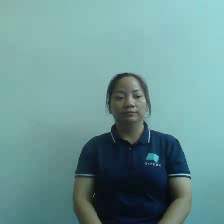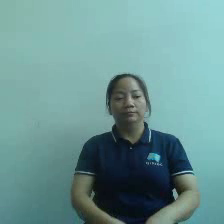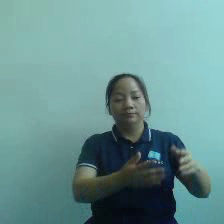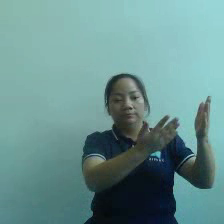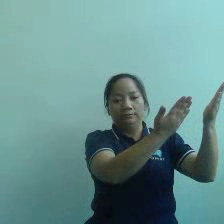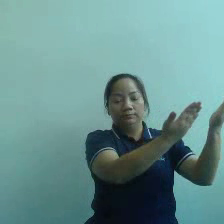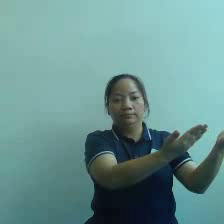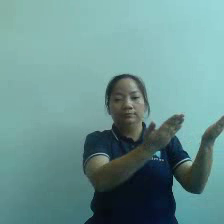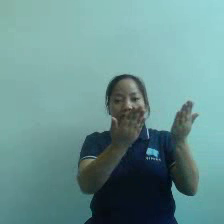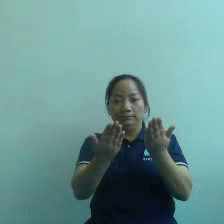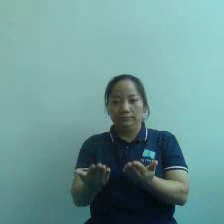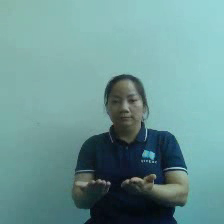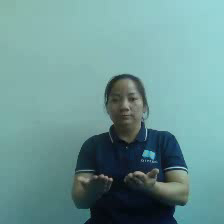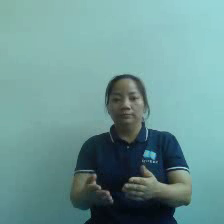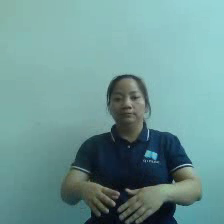Mời vào